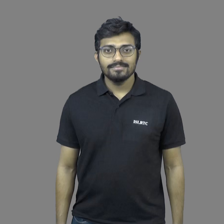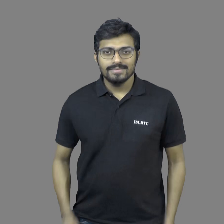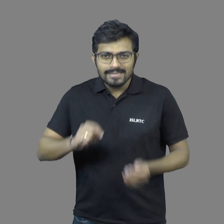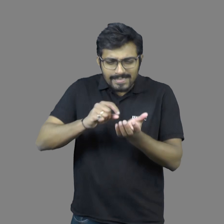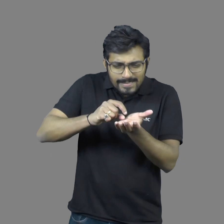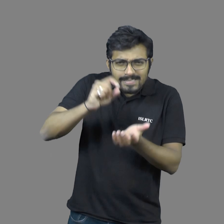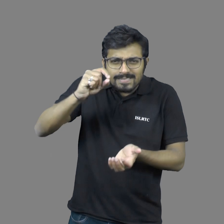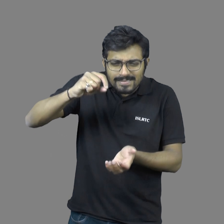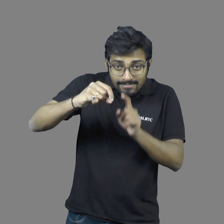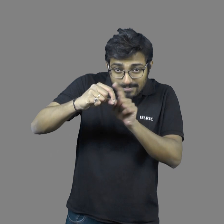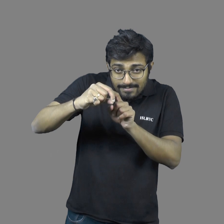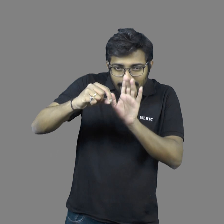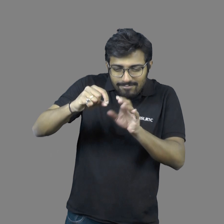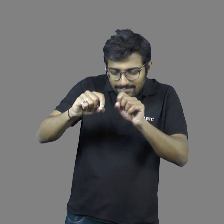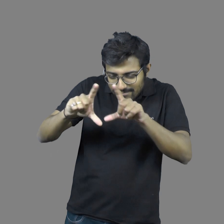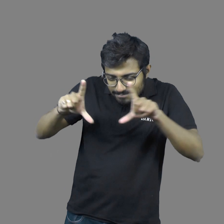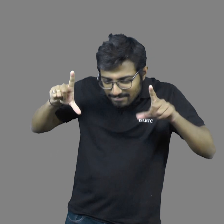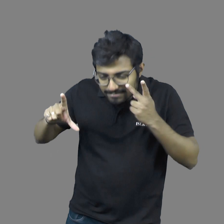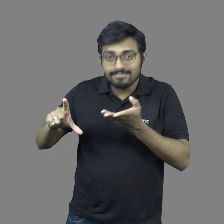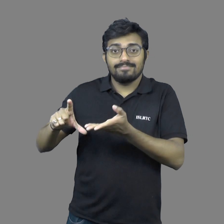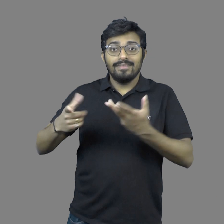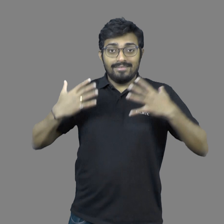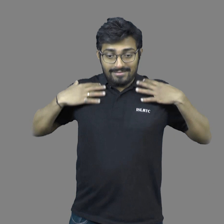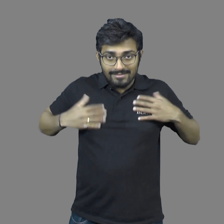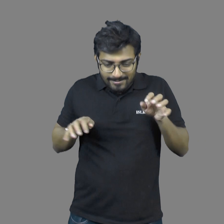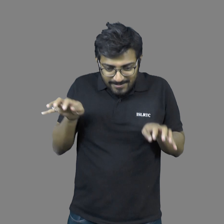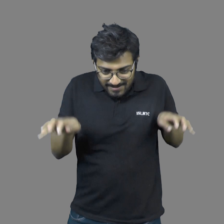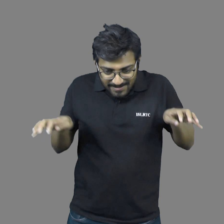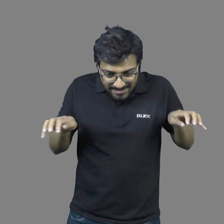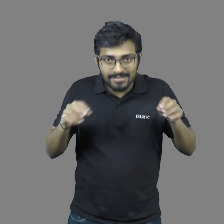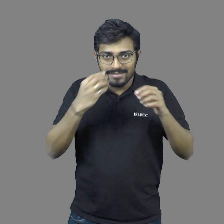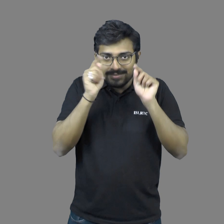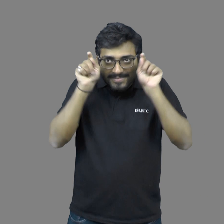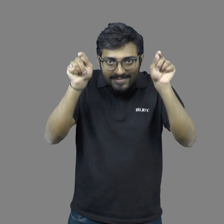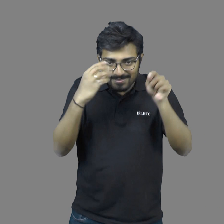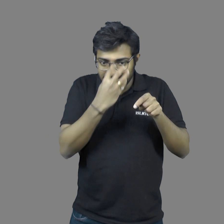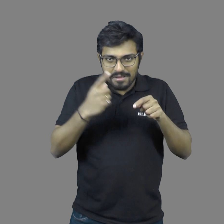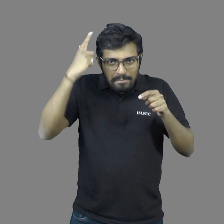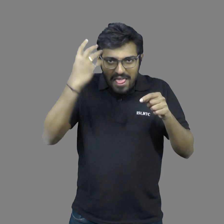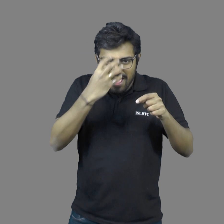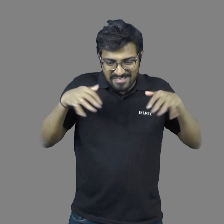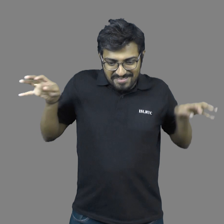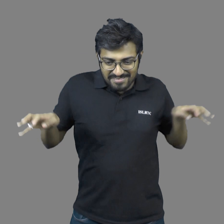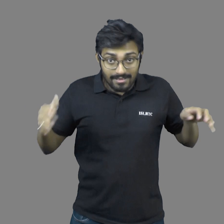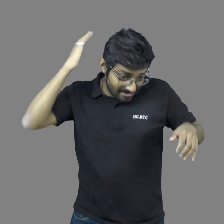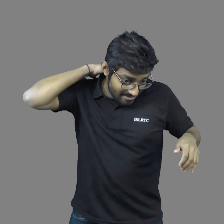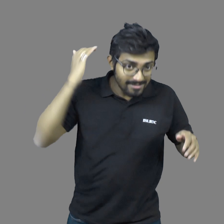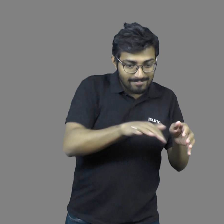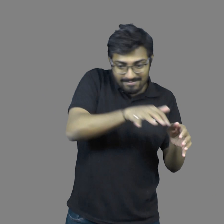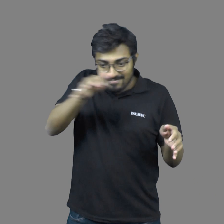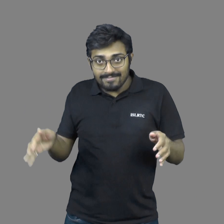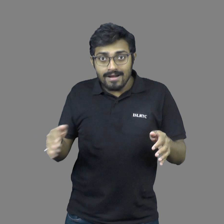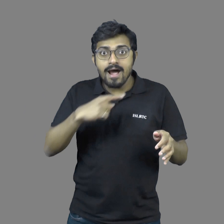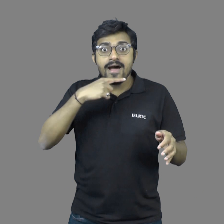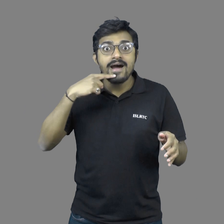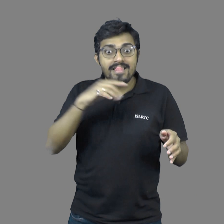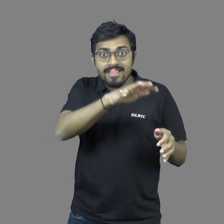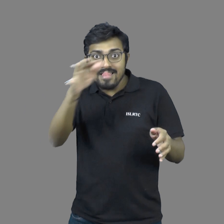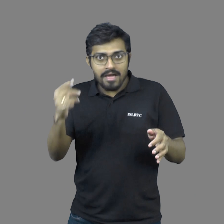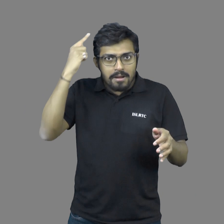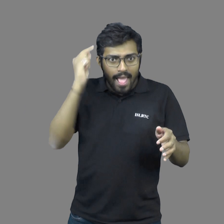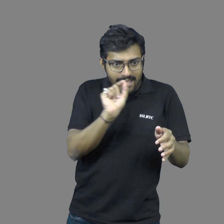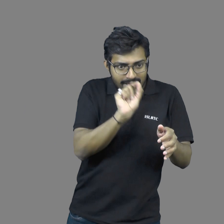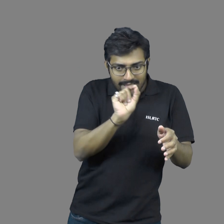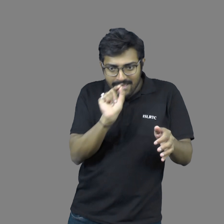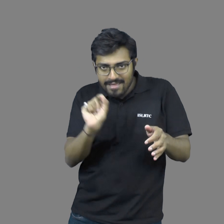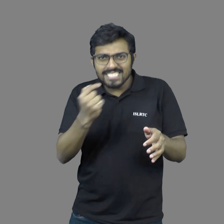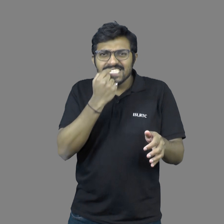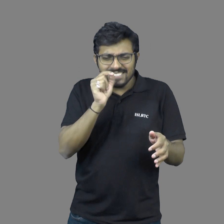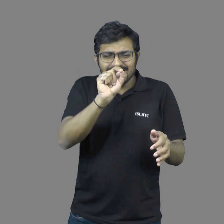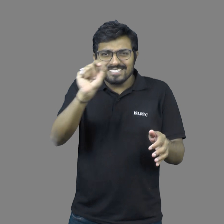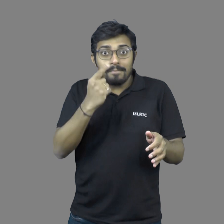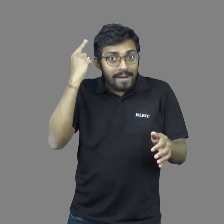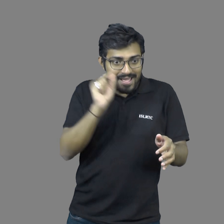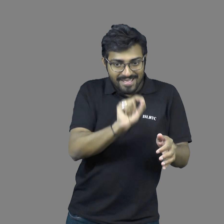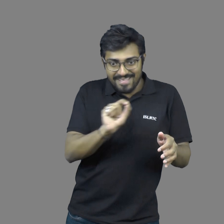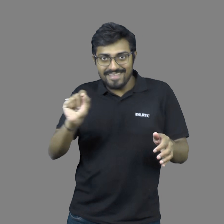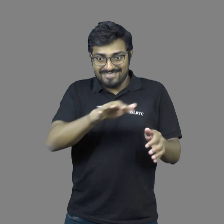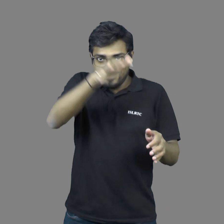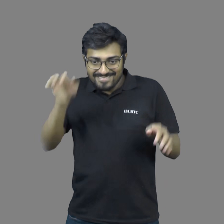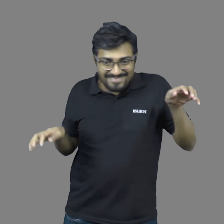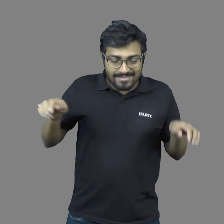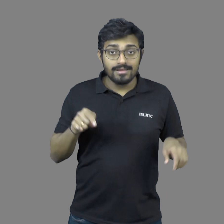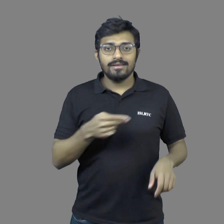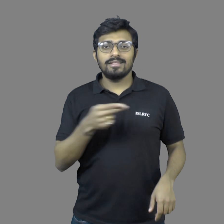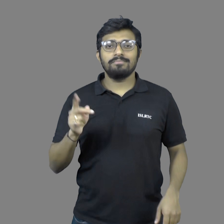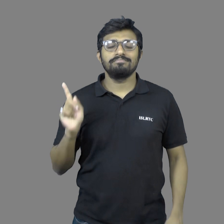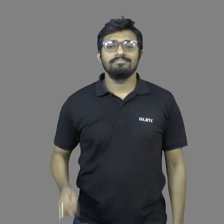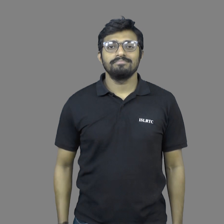Ladybird